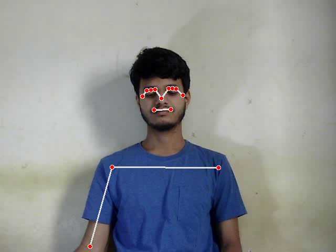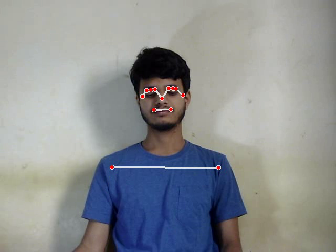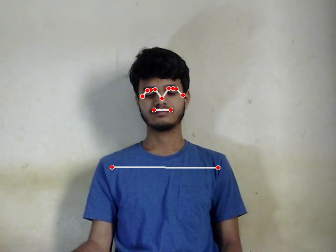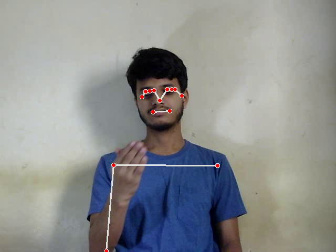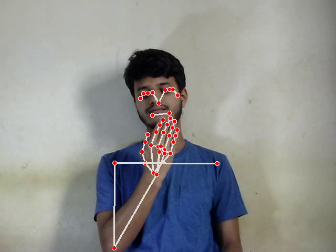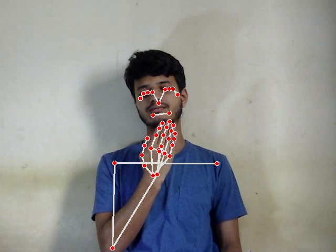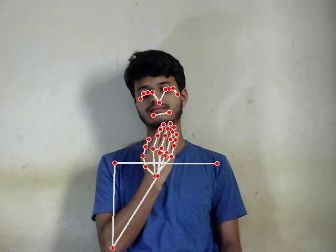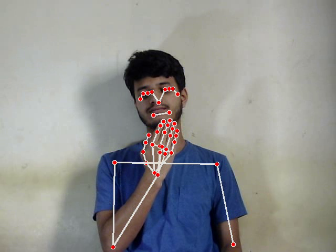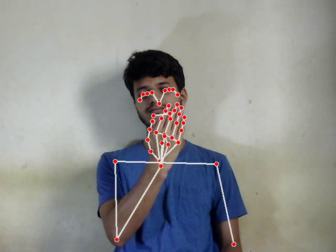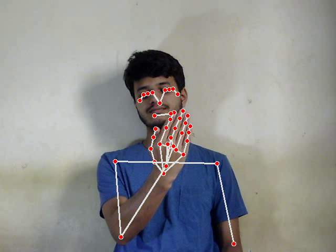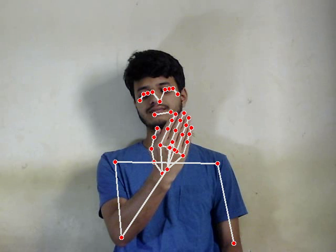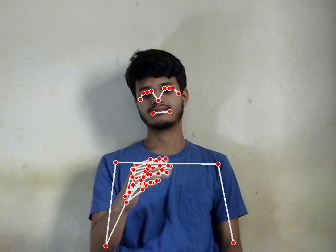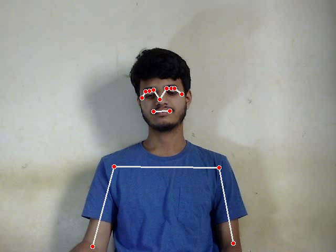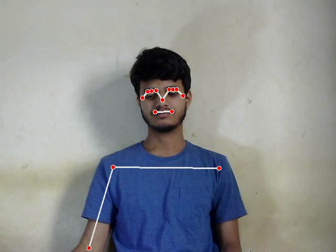thank you